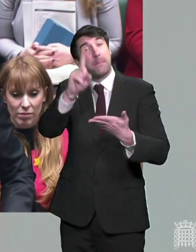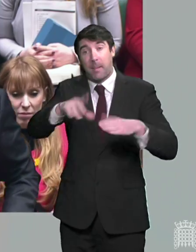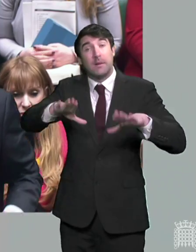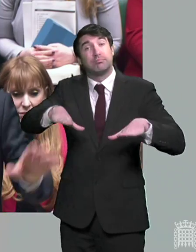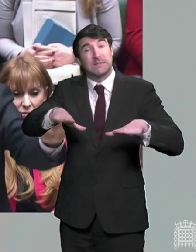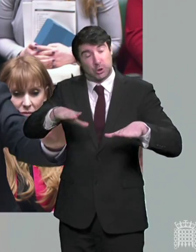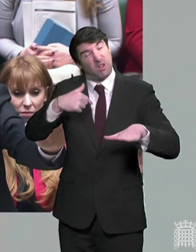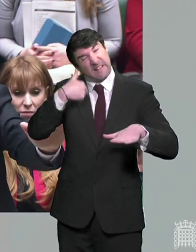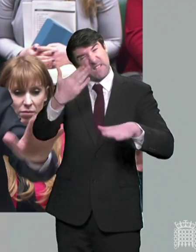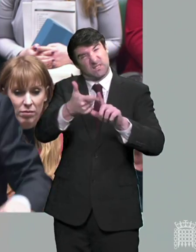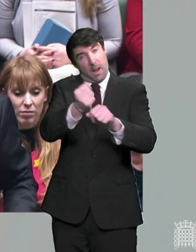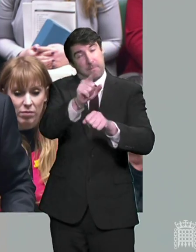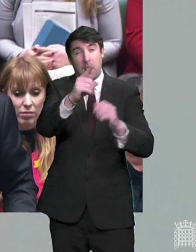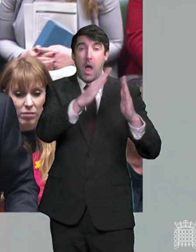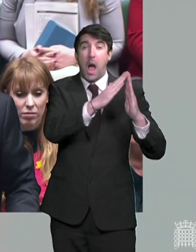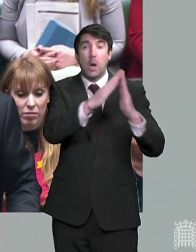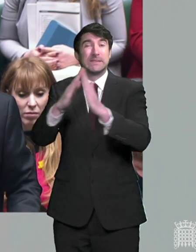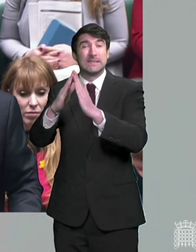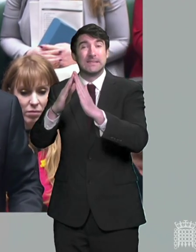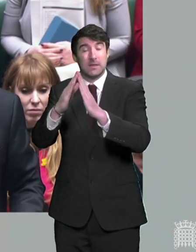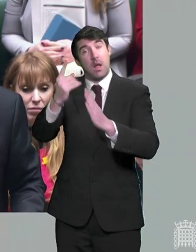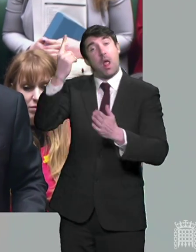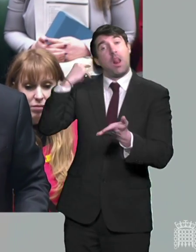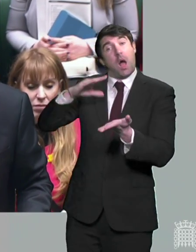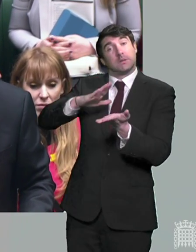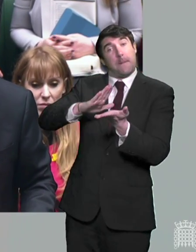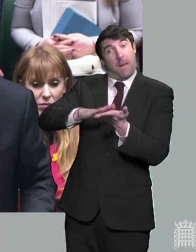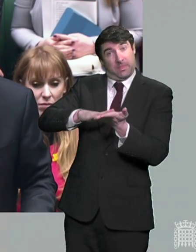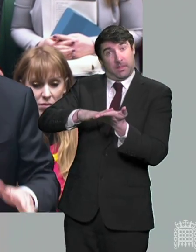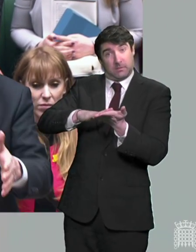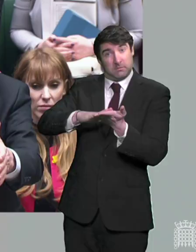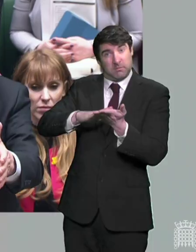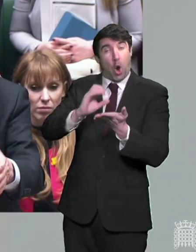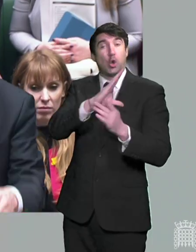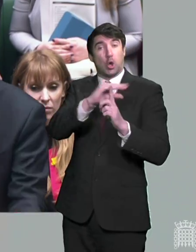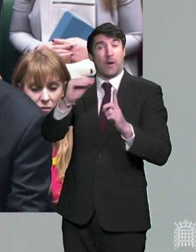A few months ago, his Back Benchers forced him to scrap house building targets.